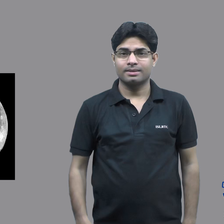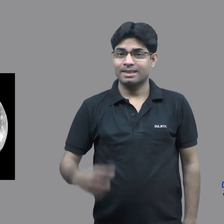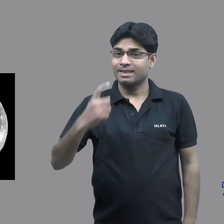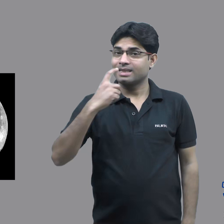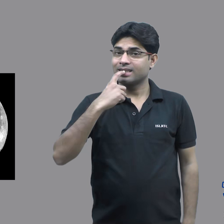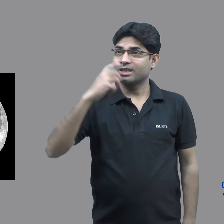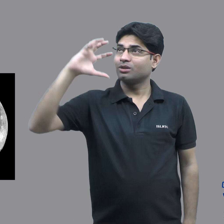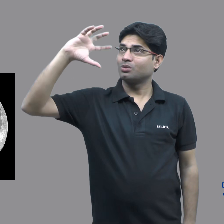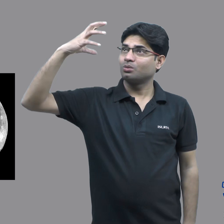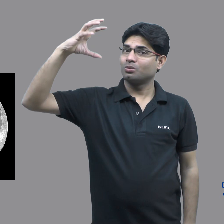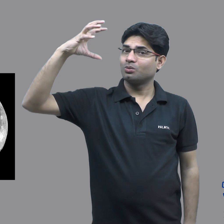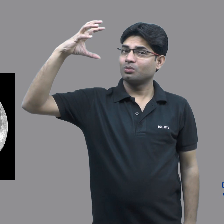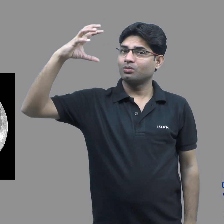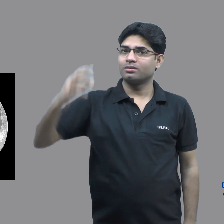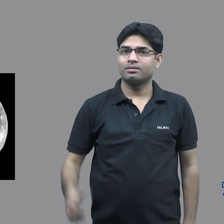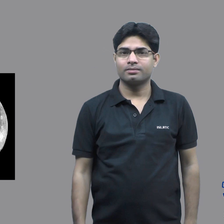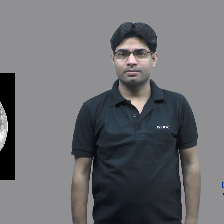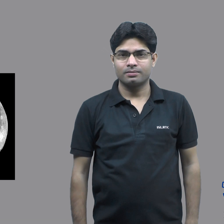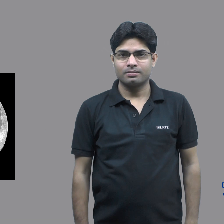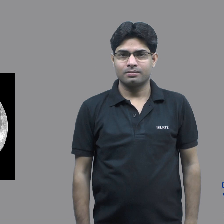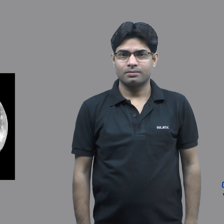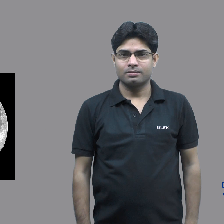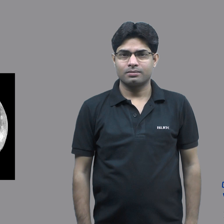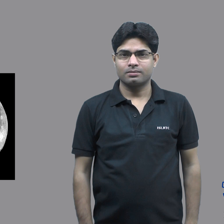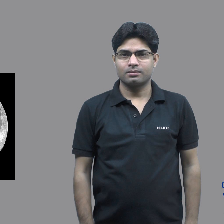Moon